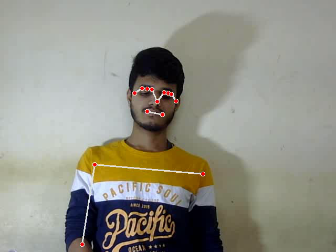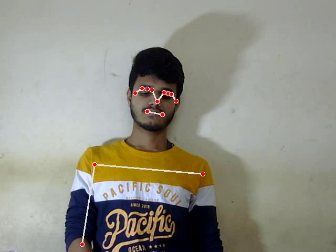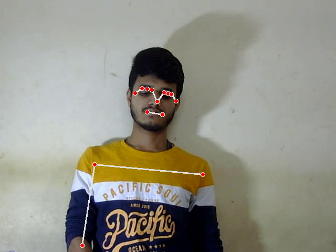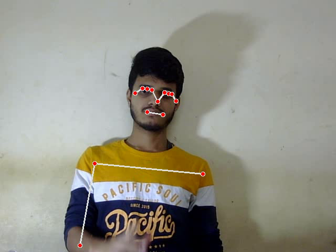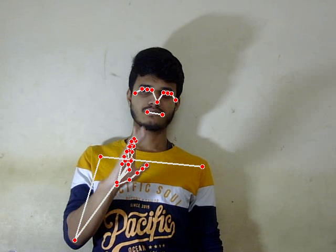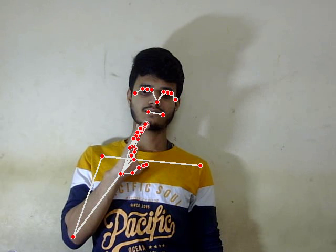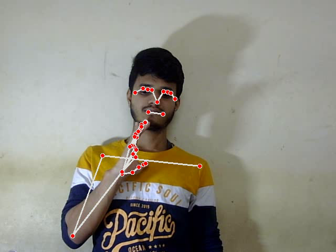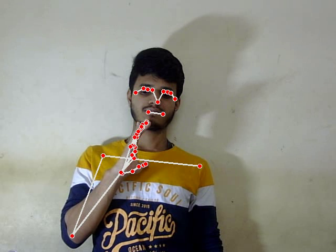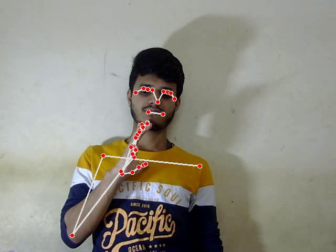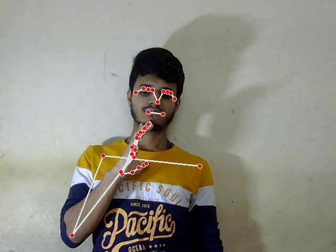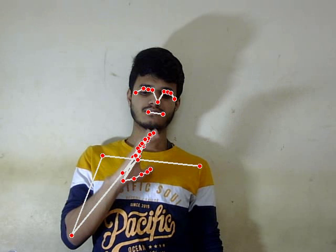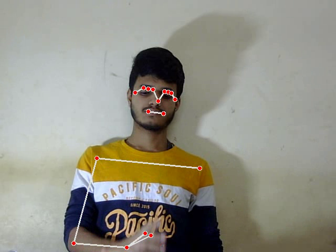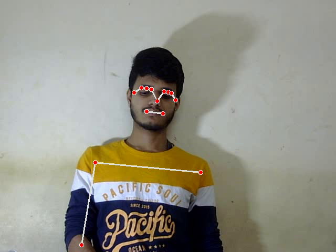fine